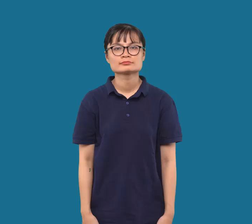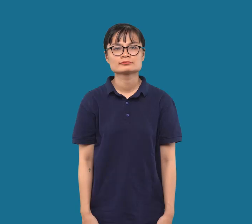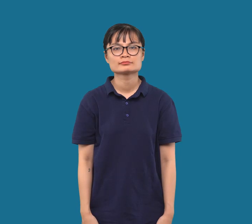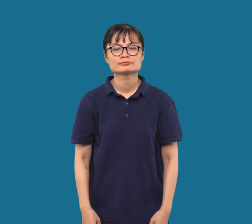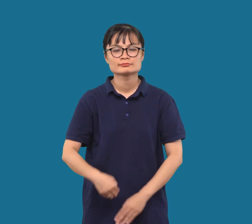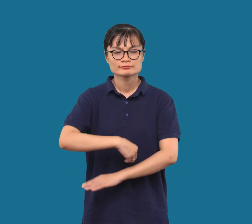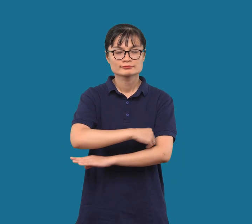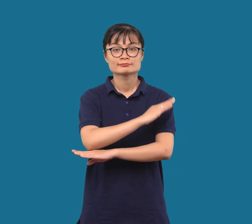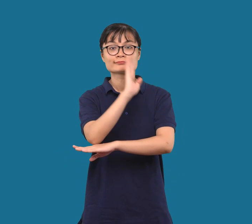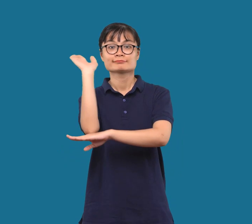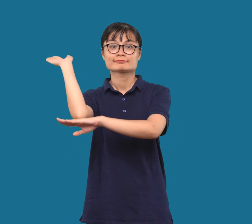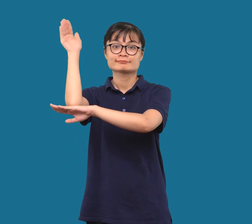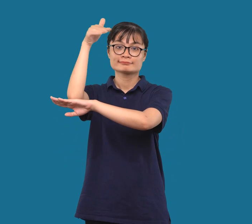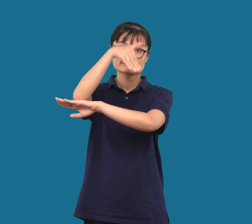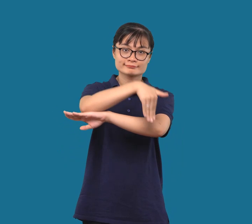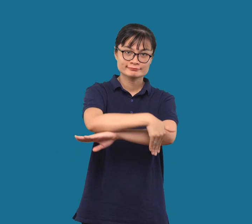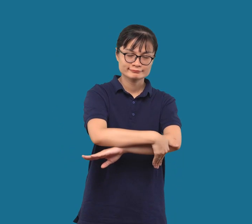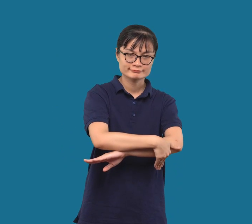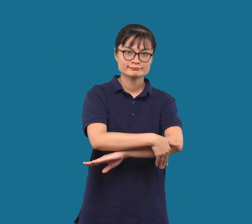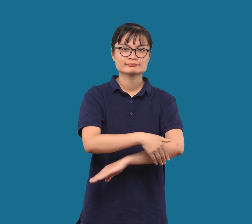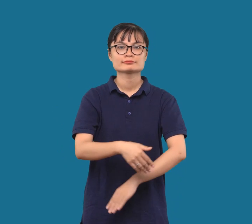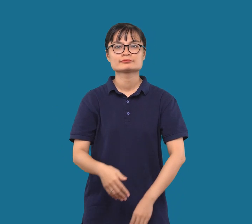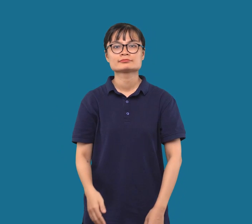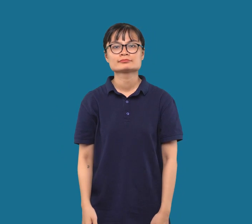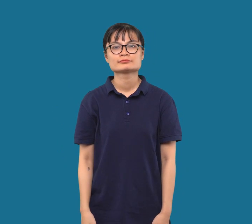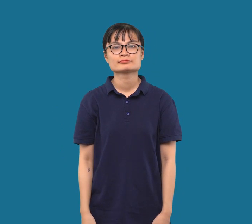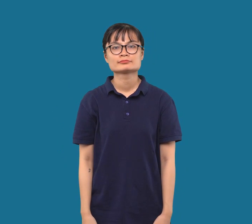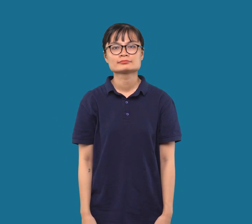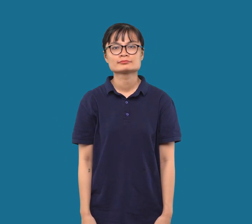ngày đêm